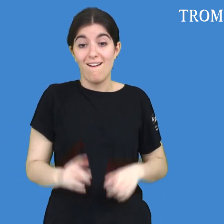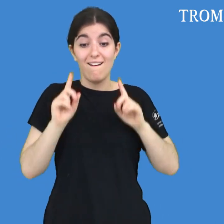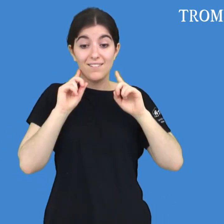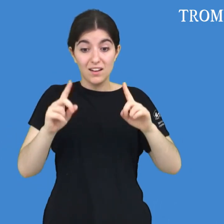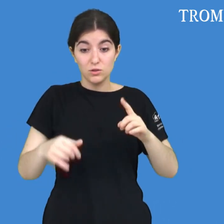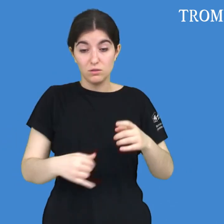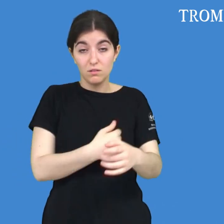caso